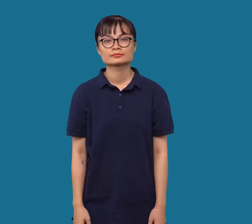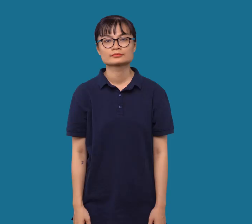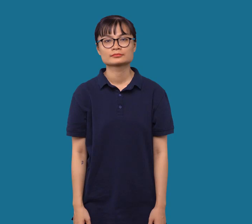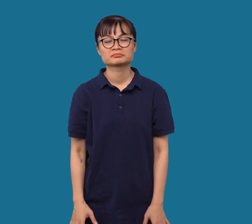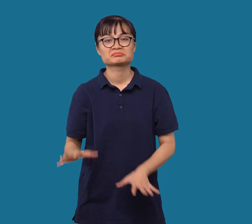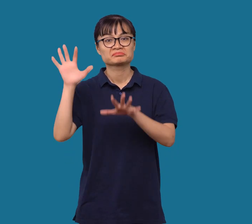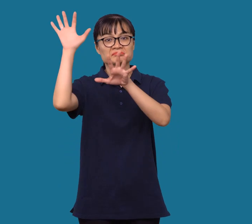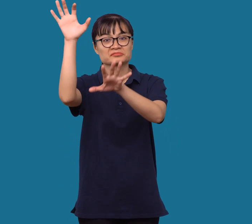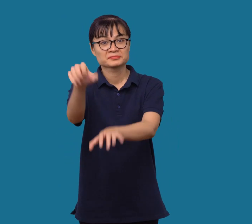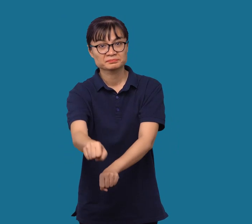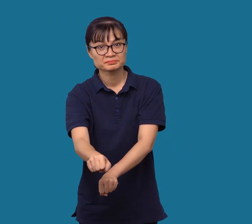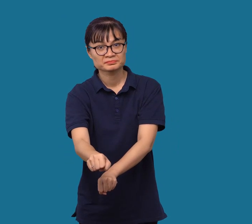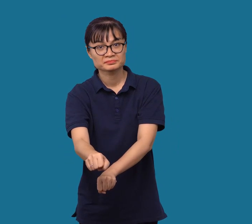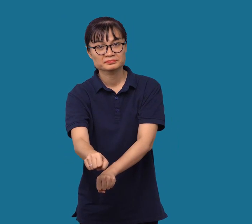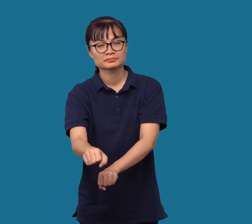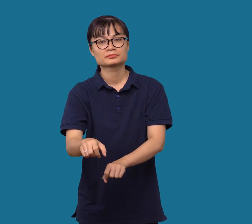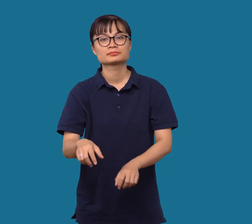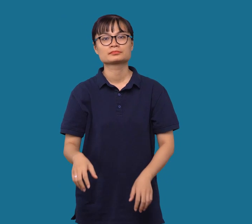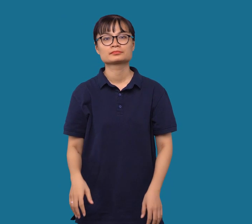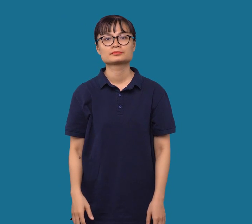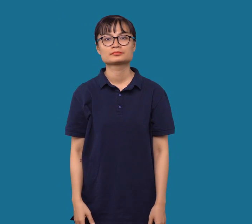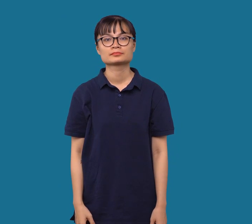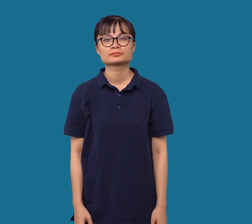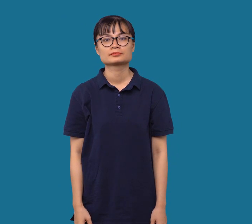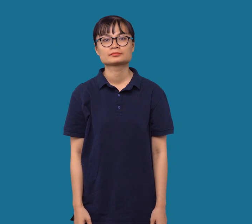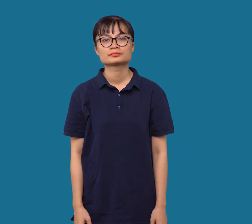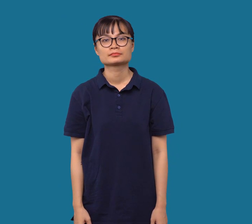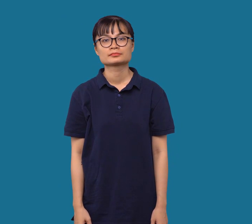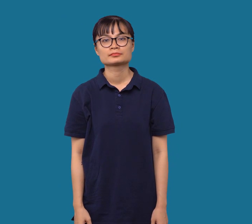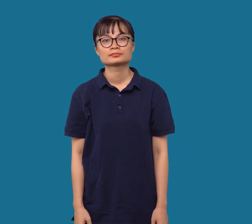xâm lược